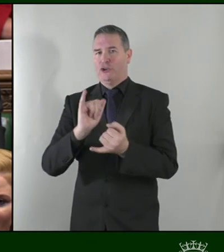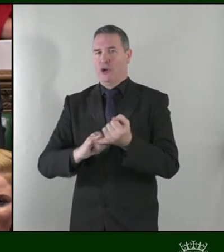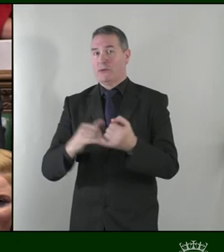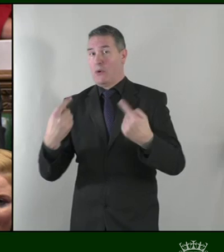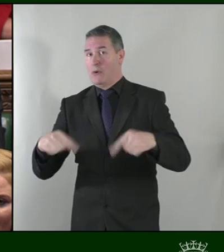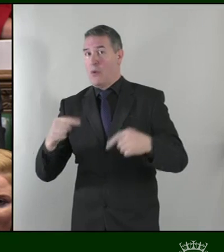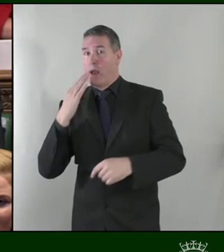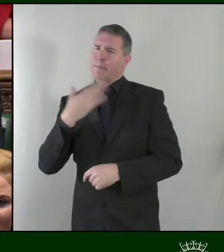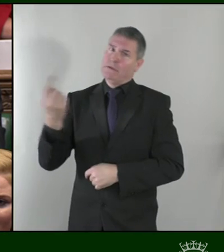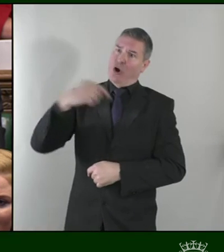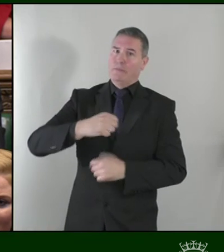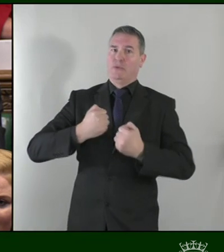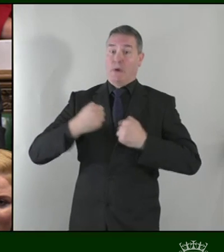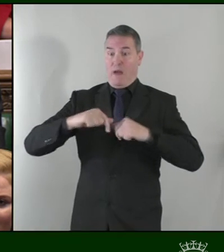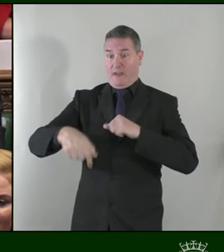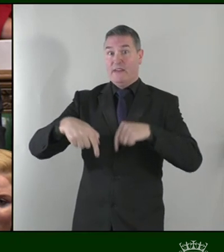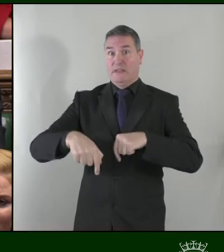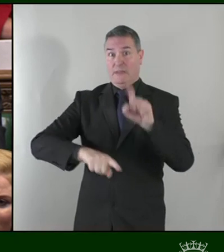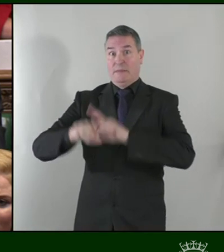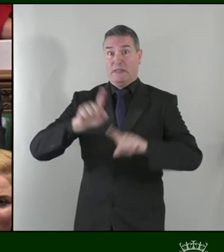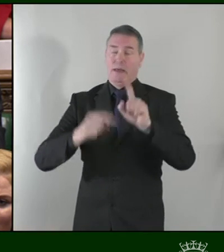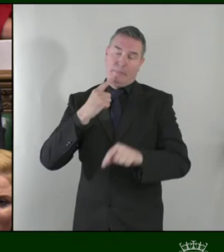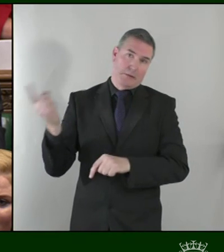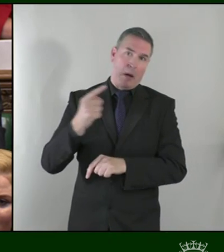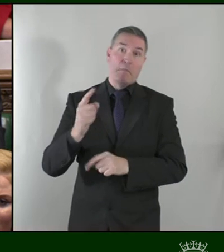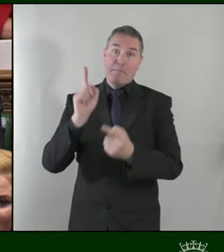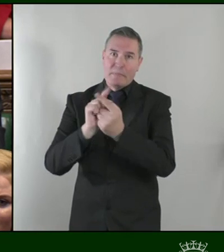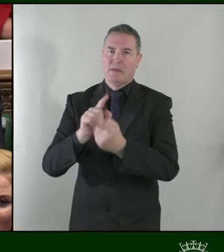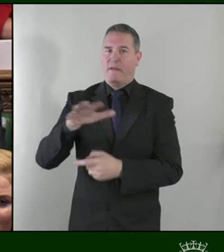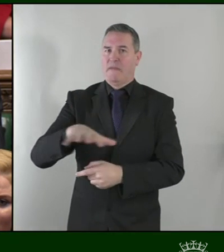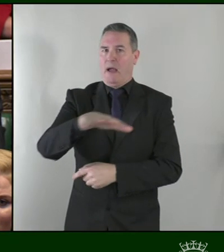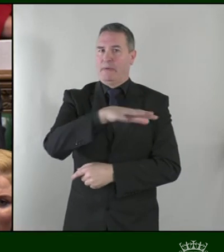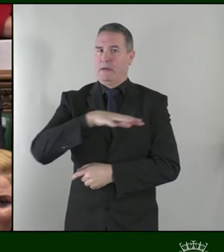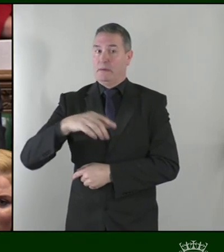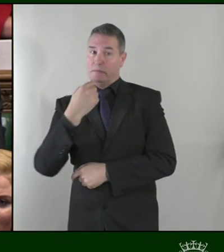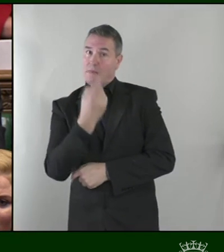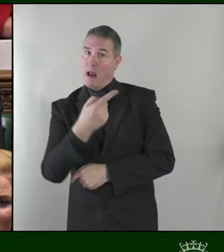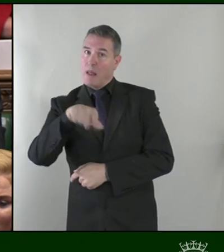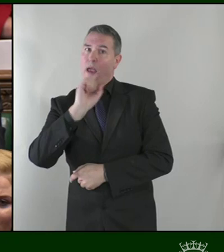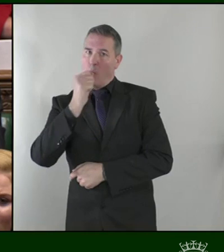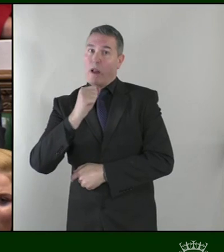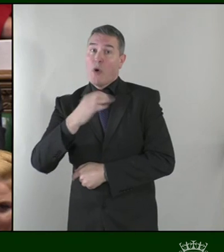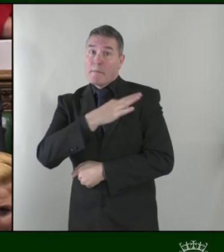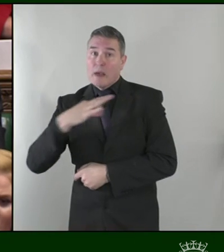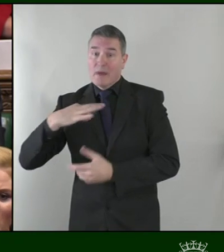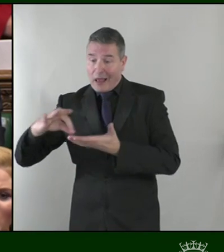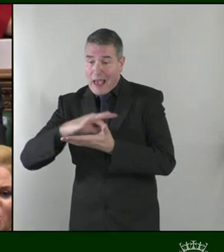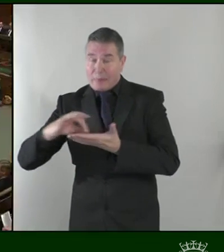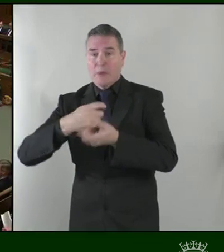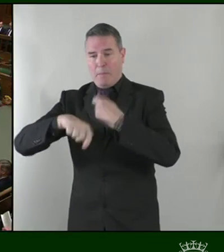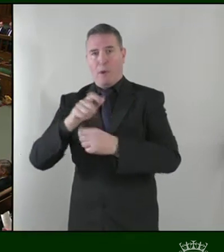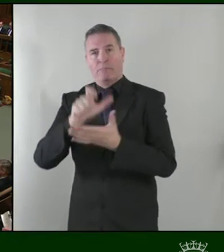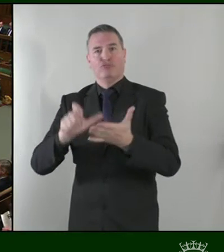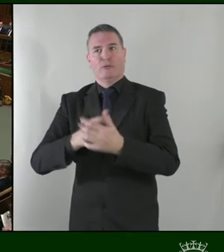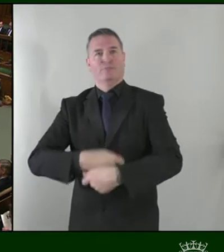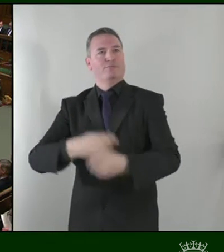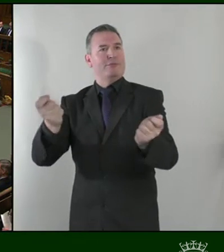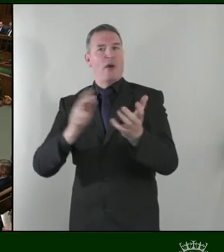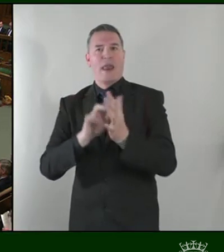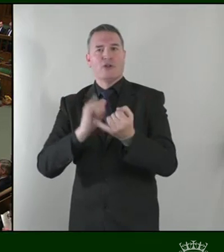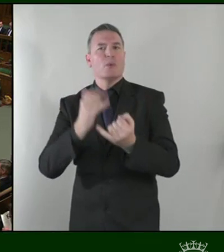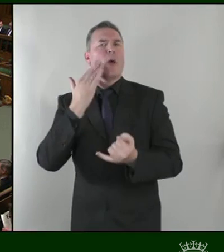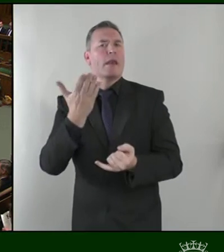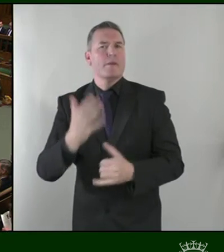Will he come to Portcullis House with me after this session to meet these families and to personally assure them that he will do all he can to help?